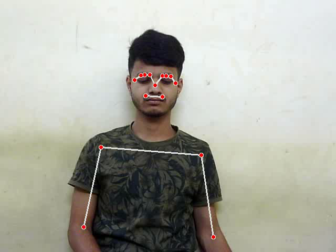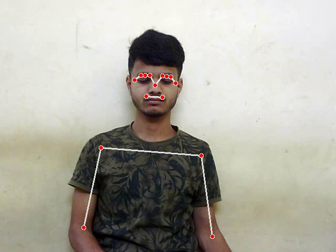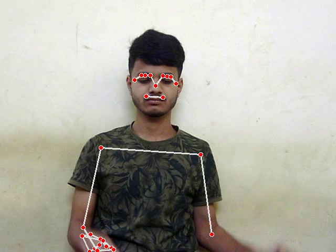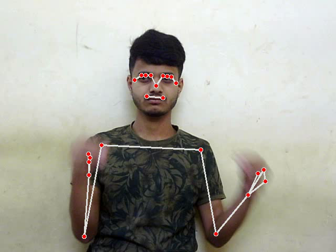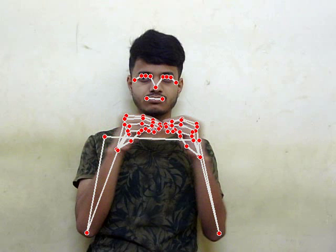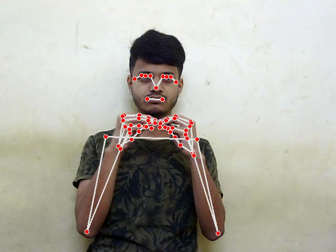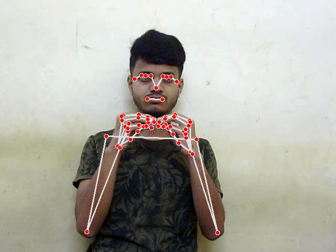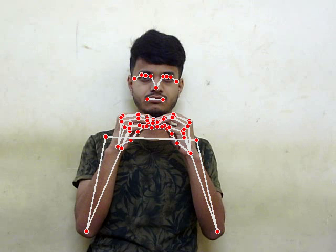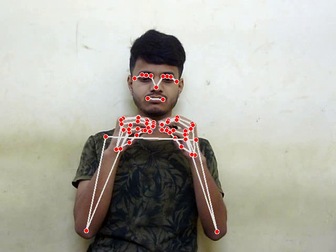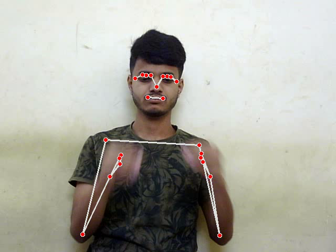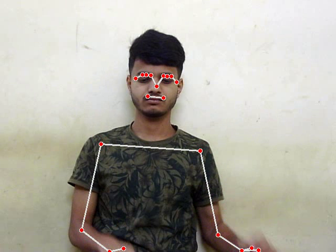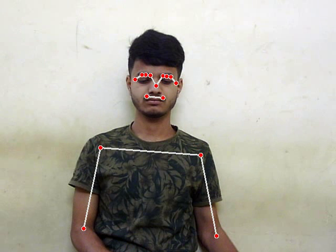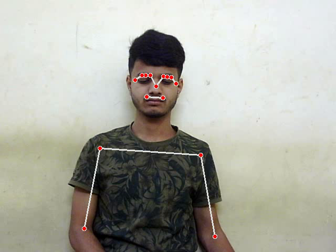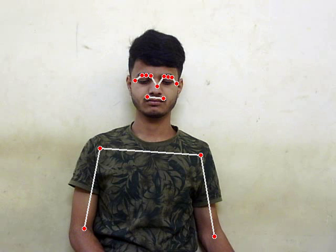more